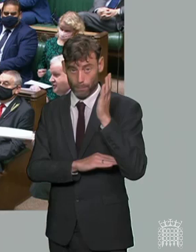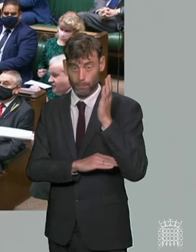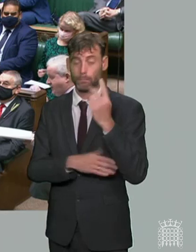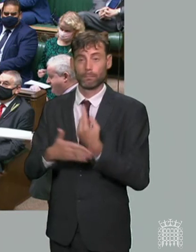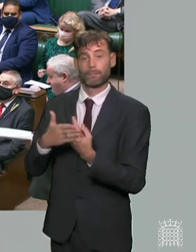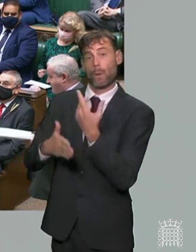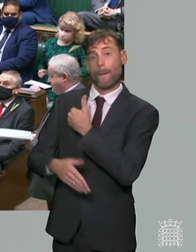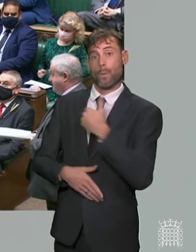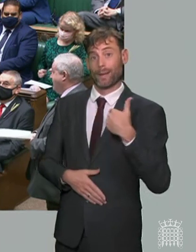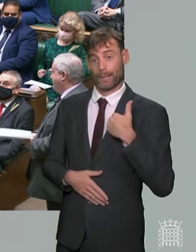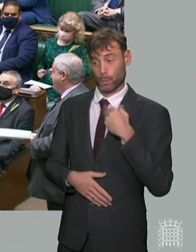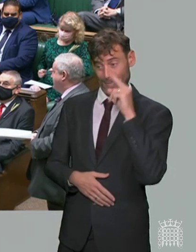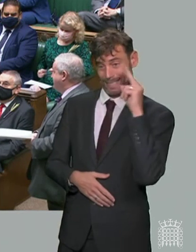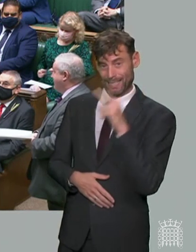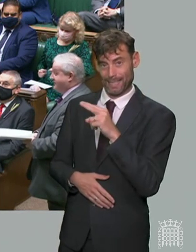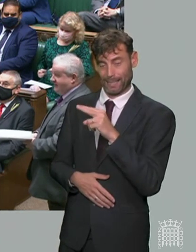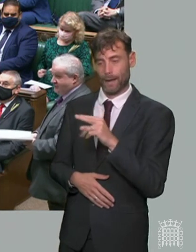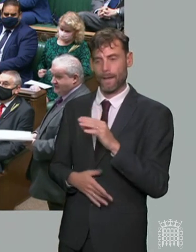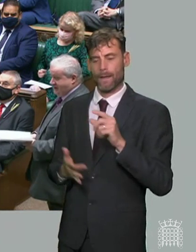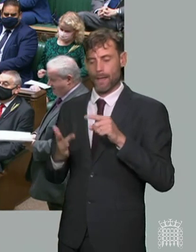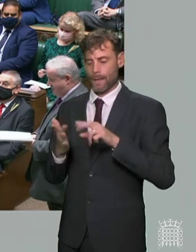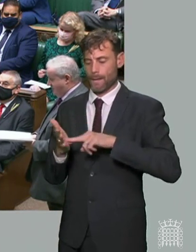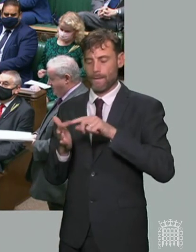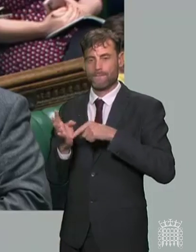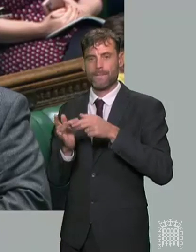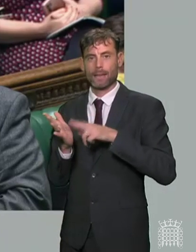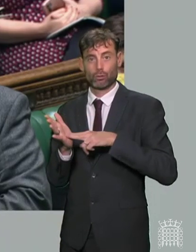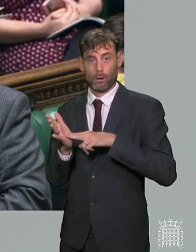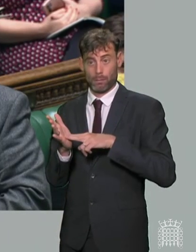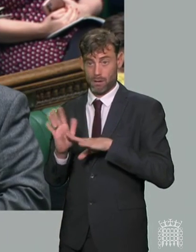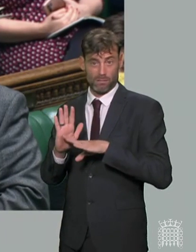This morning we learned that the rate of inflation has reached its highest level in a decade.